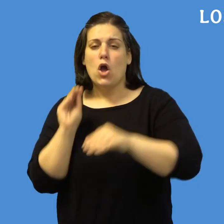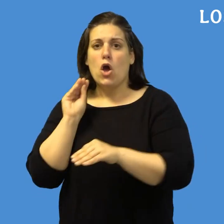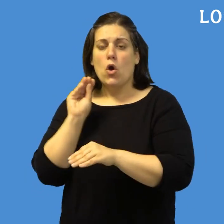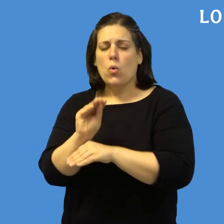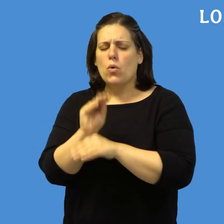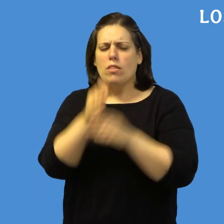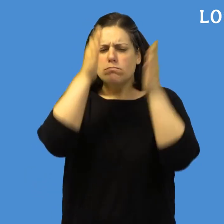cuidar